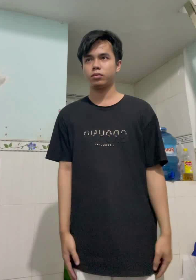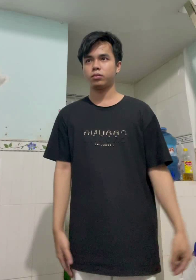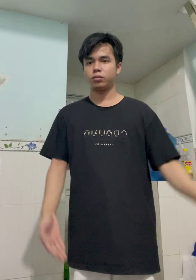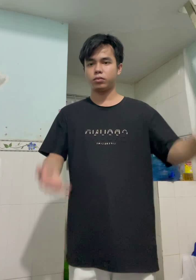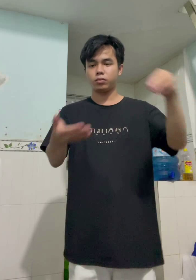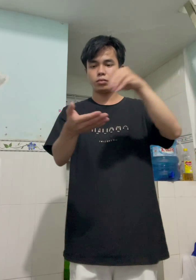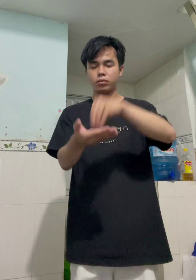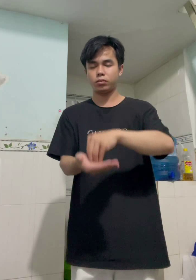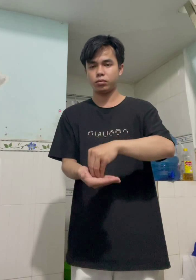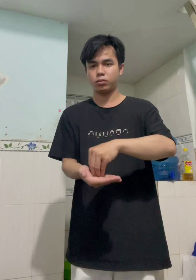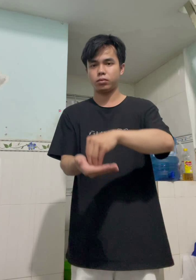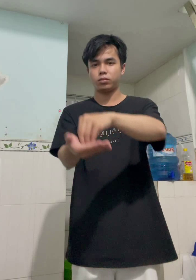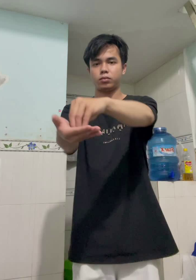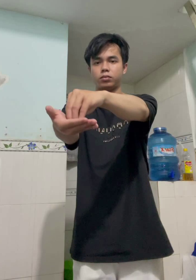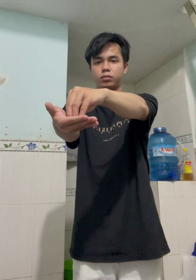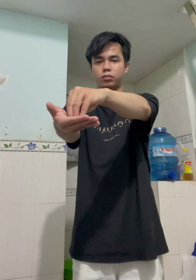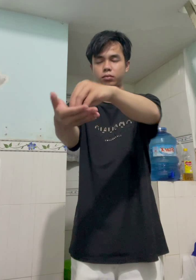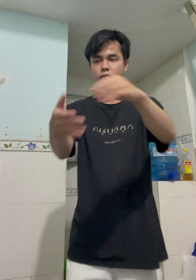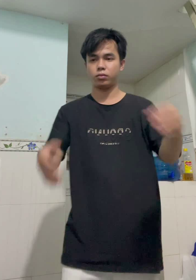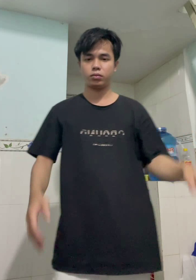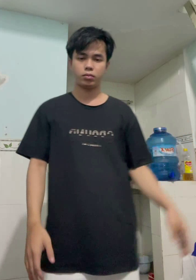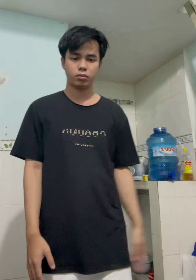san pham